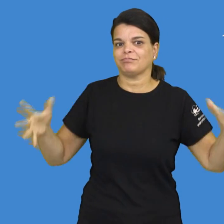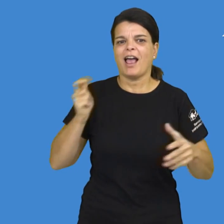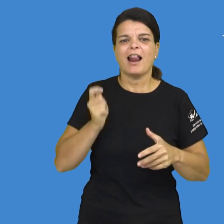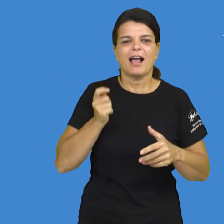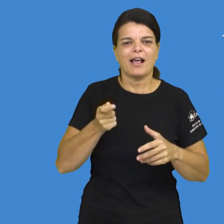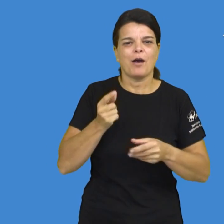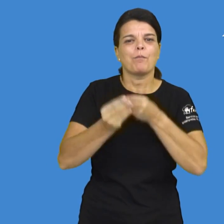frecuente